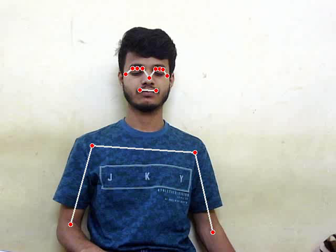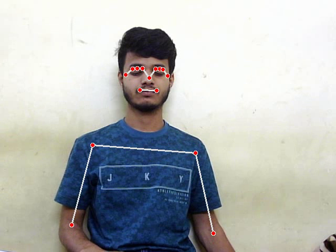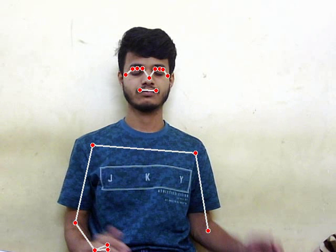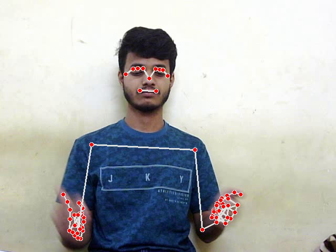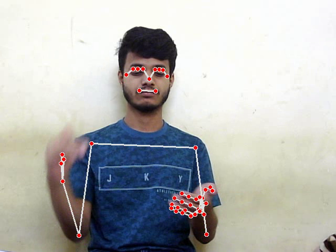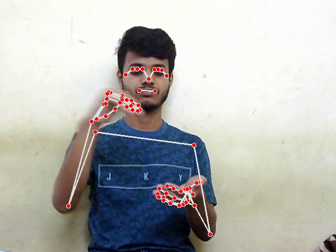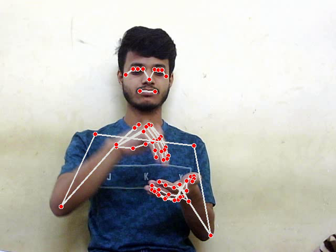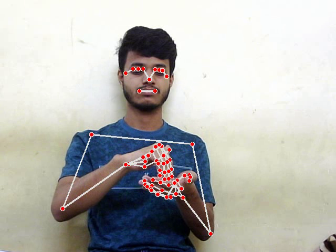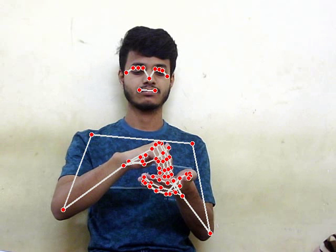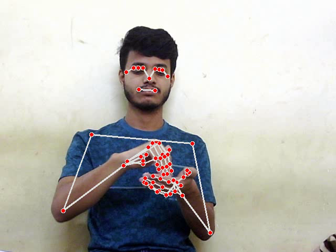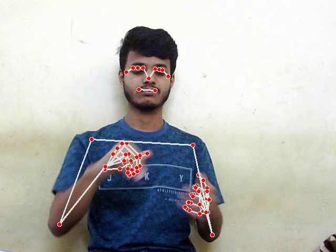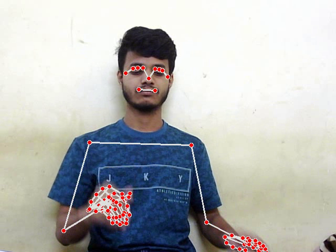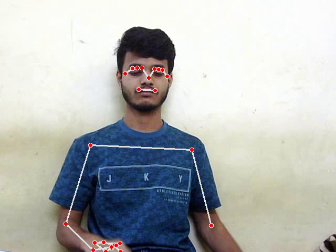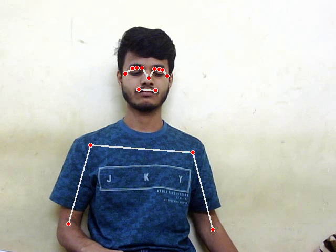again